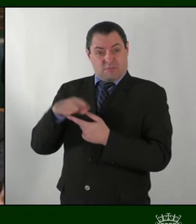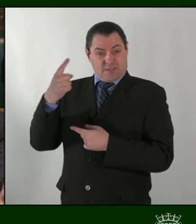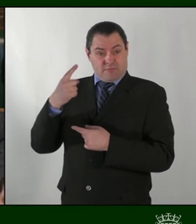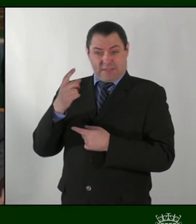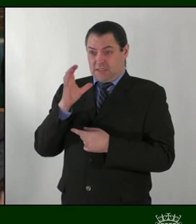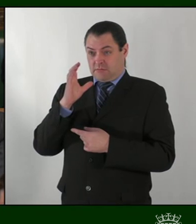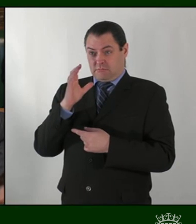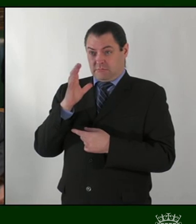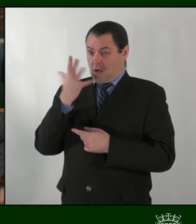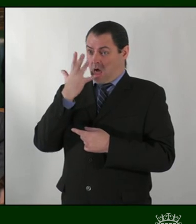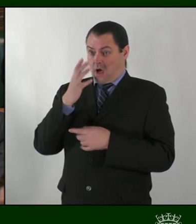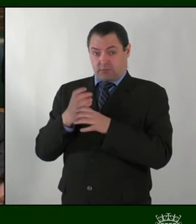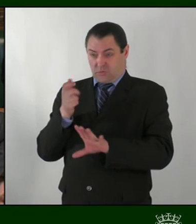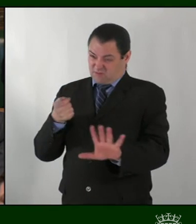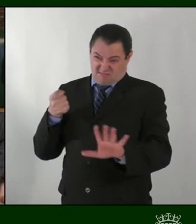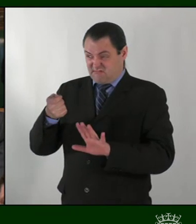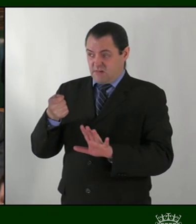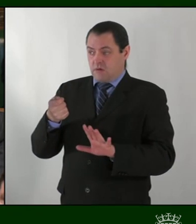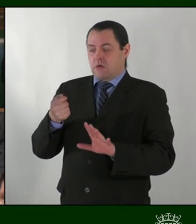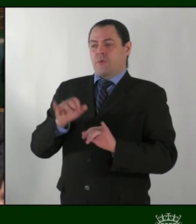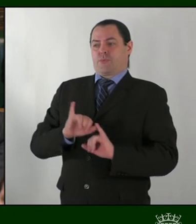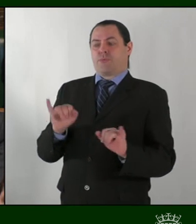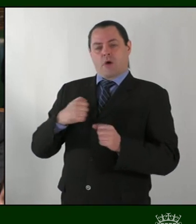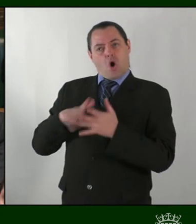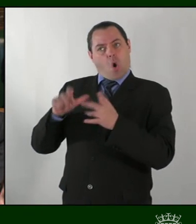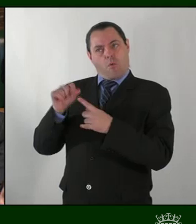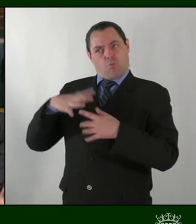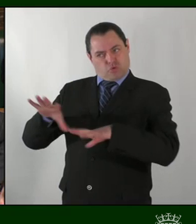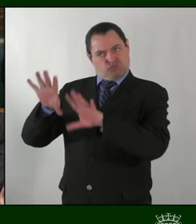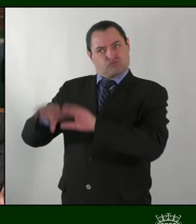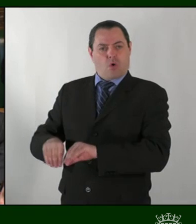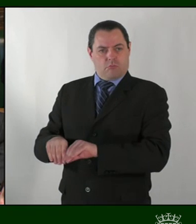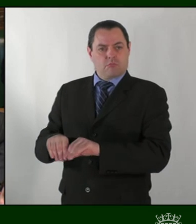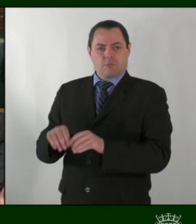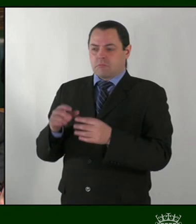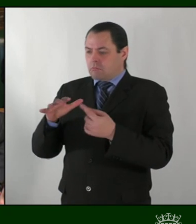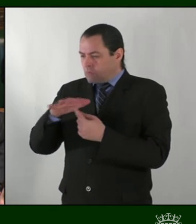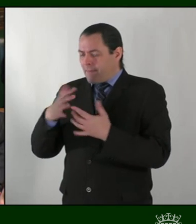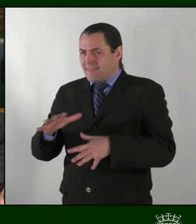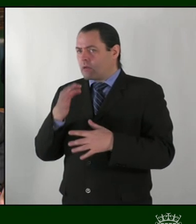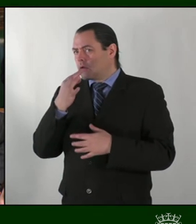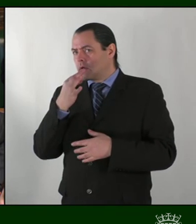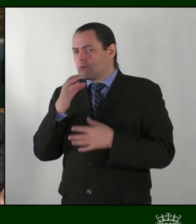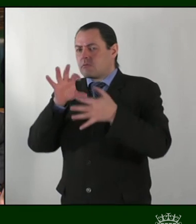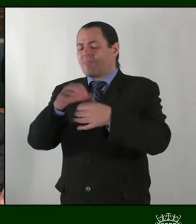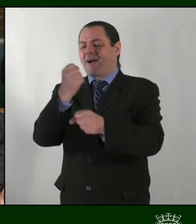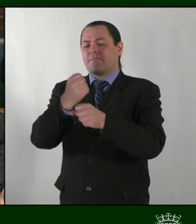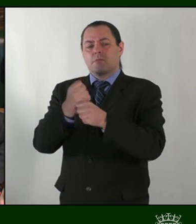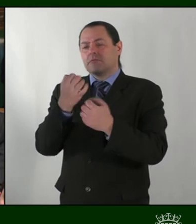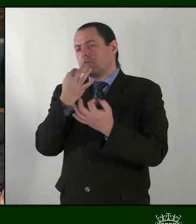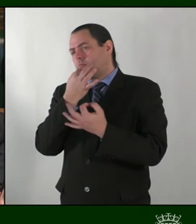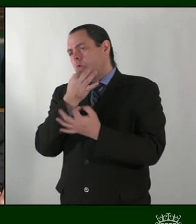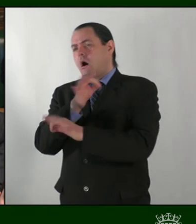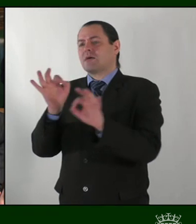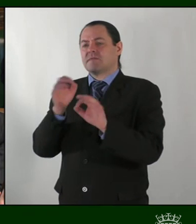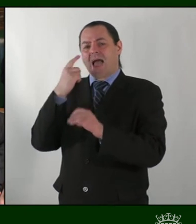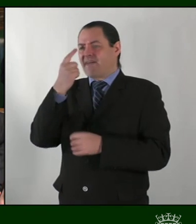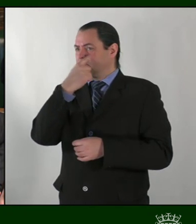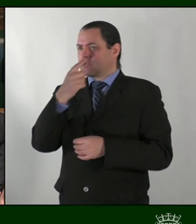The Co-op is a good employer, and it wants this to stop, so it and other local retailers engaged with the Government’s call for evidence on violence towards shop staff.